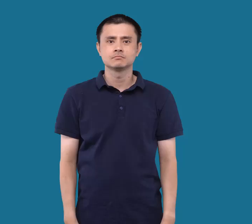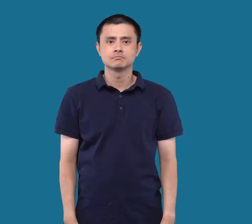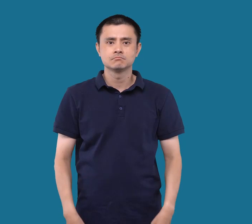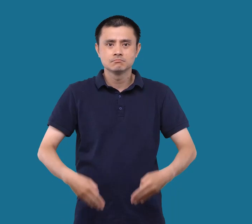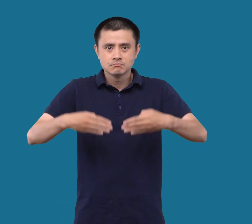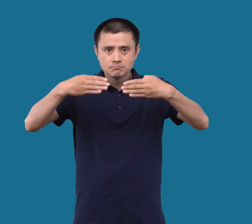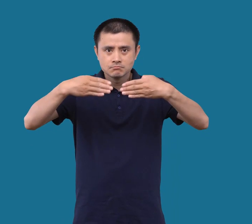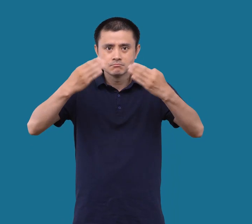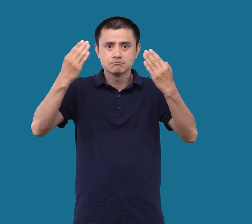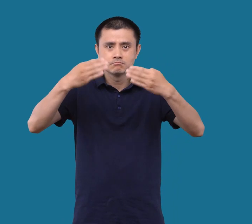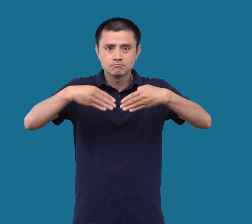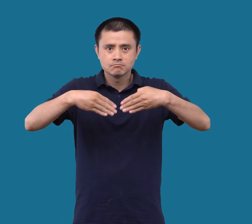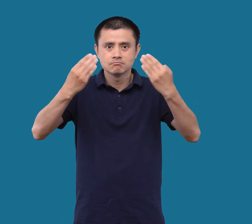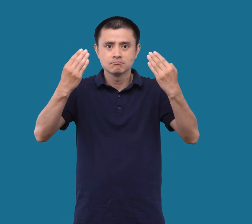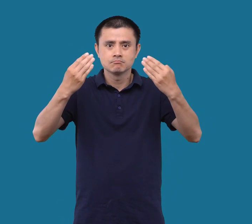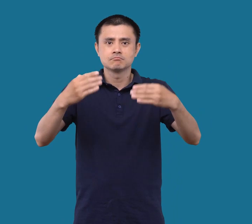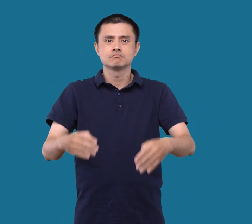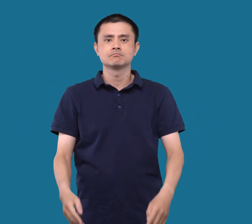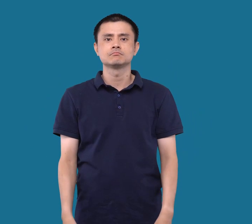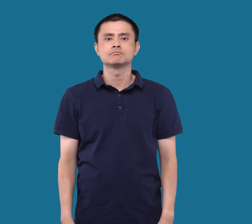cửa khẩu